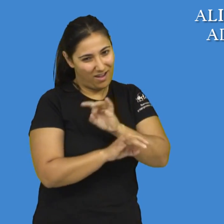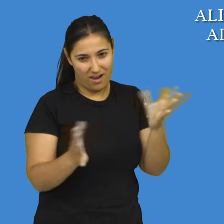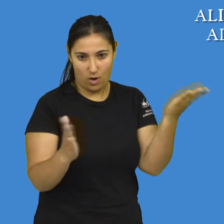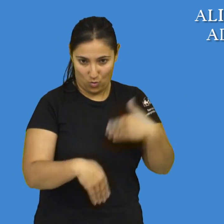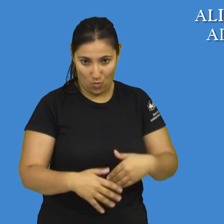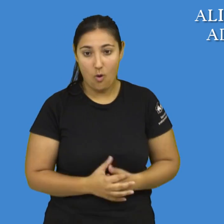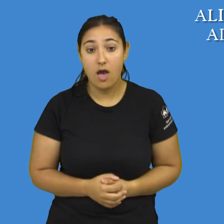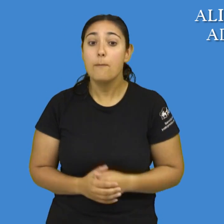haber no